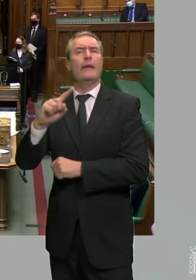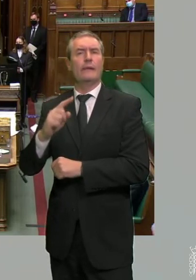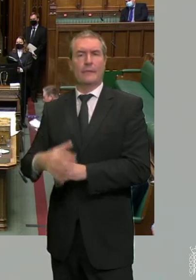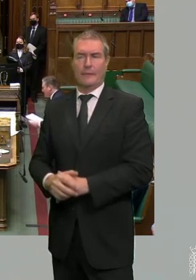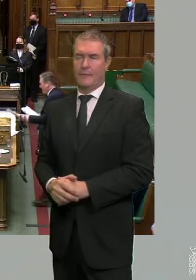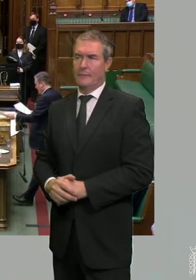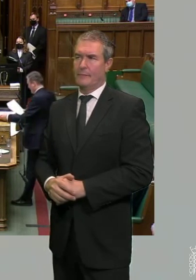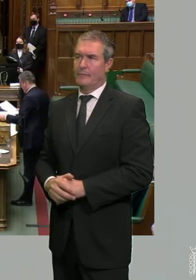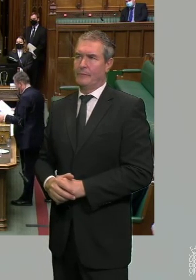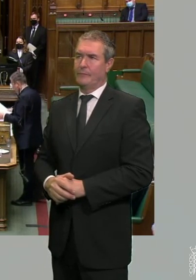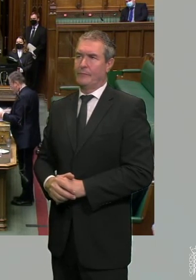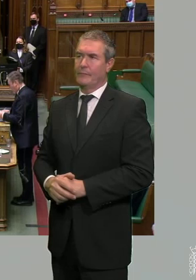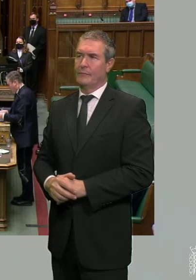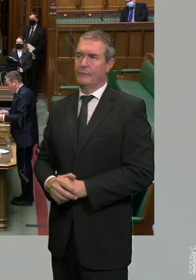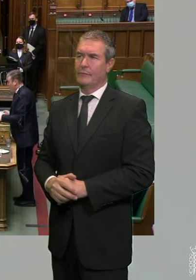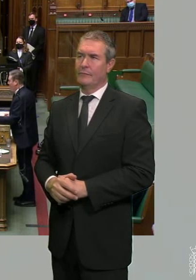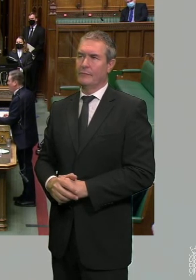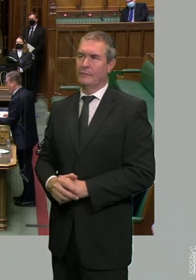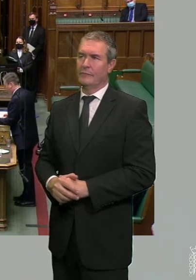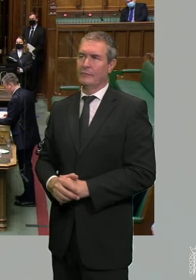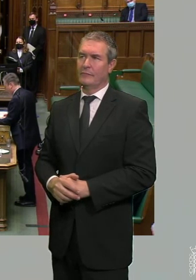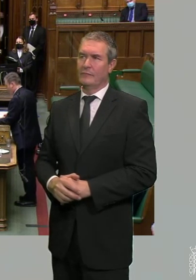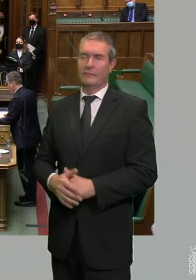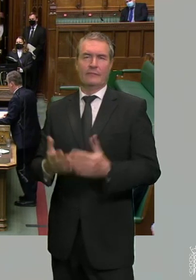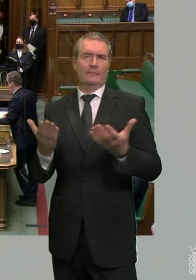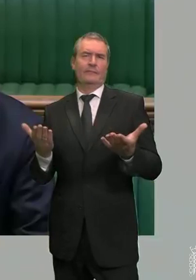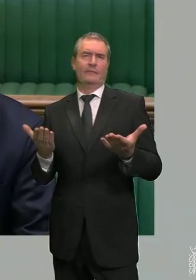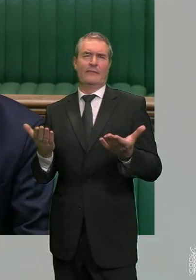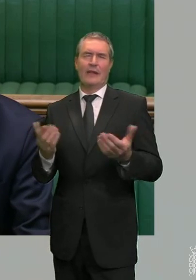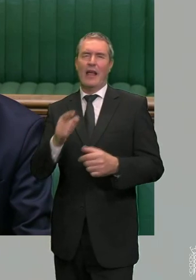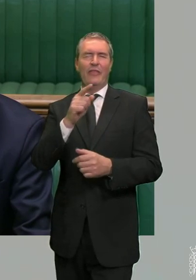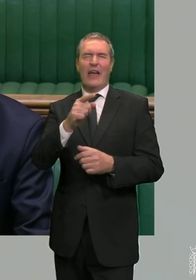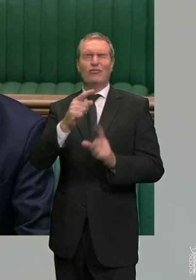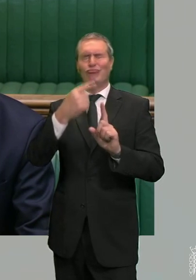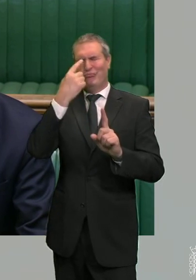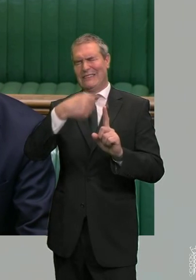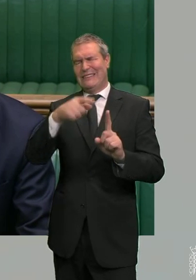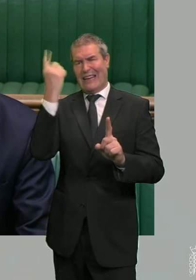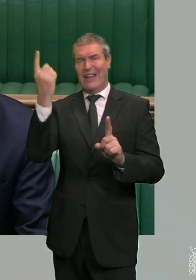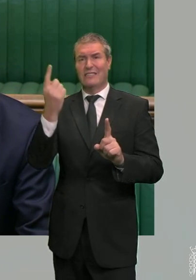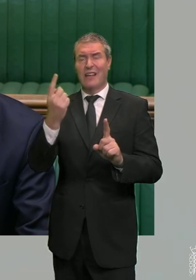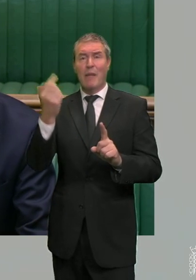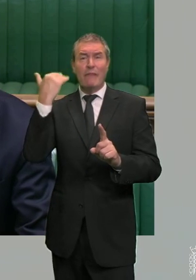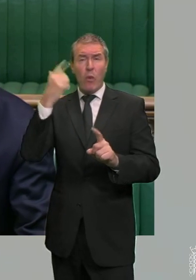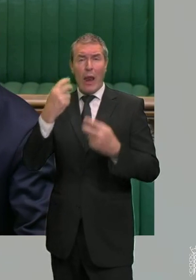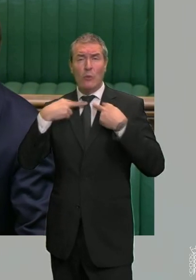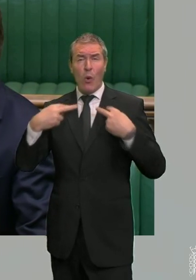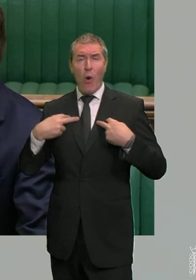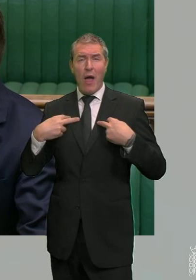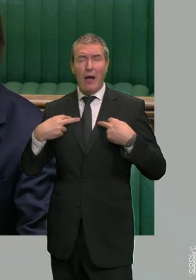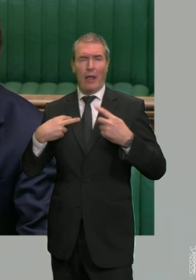I have not heard a defence that ridiculous since my last days in the Crown court.